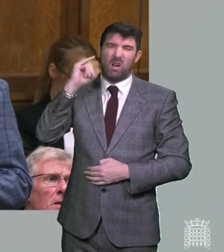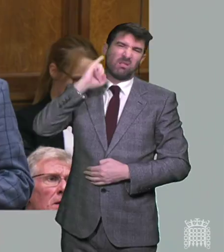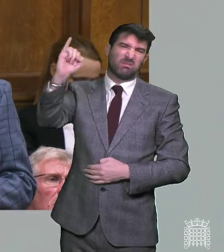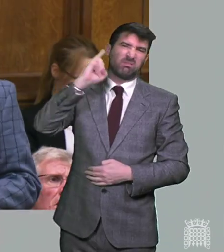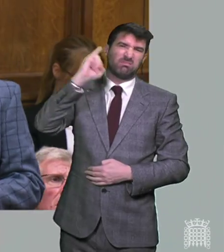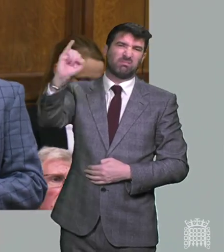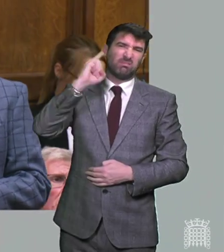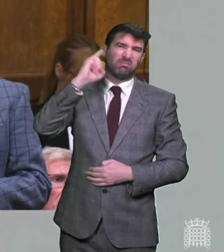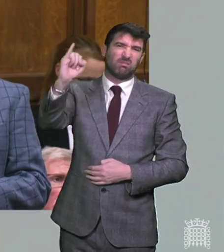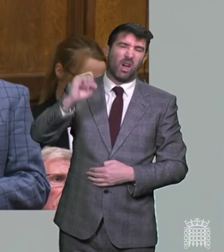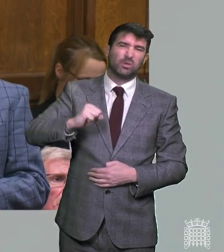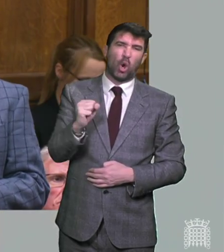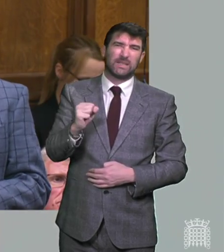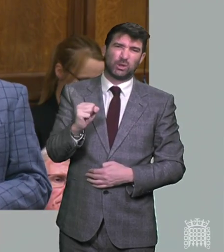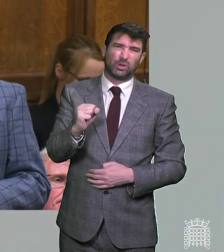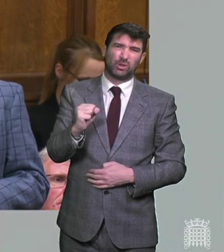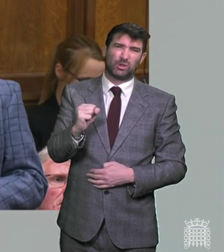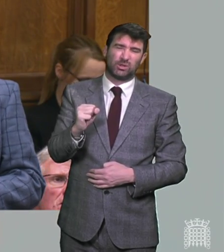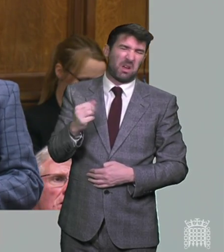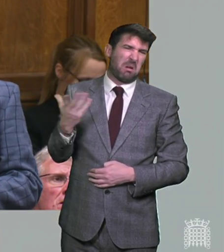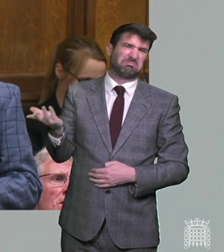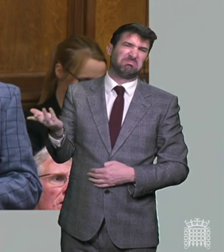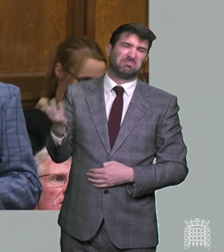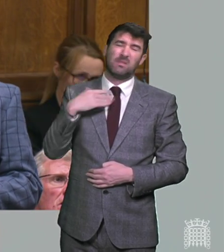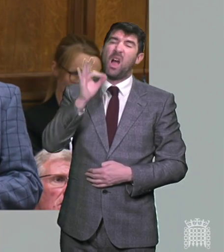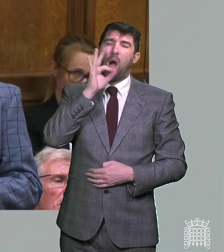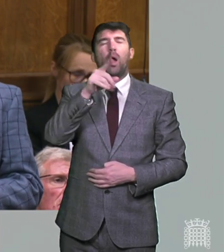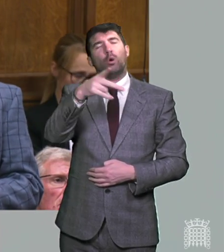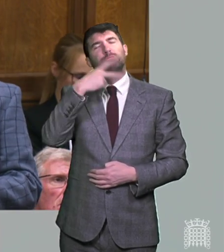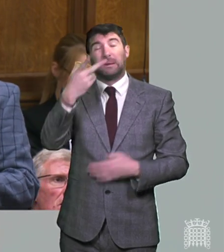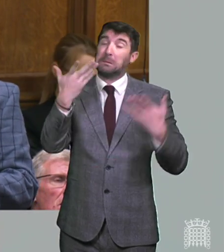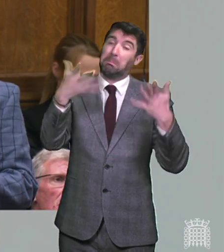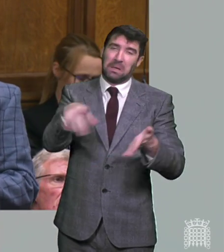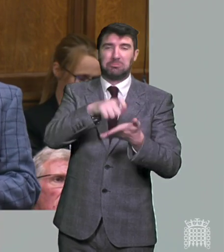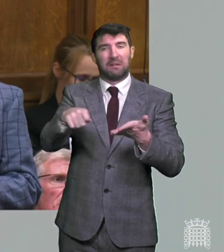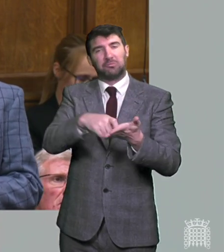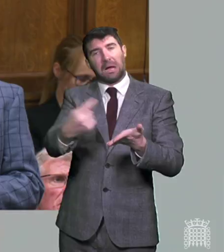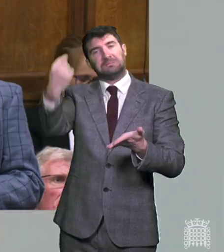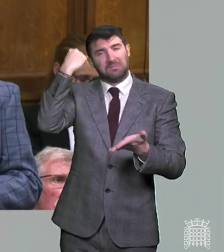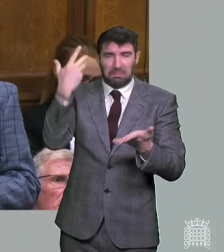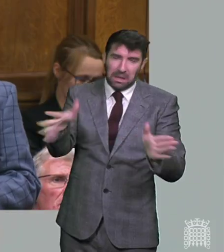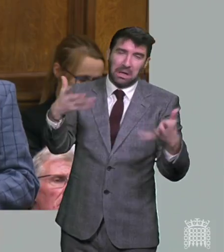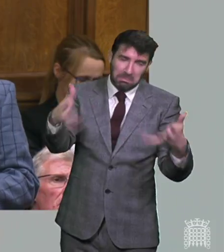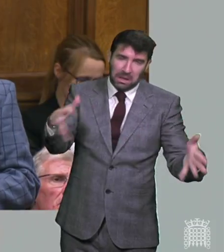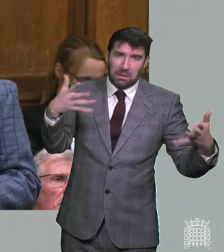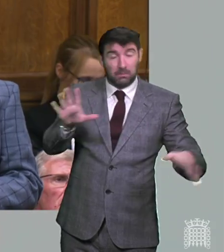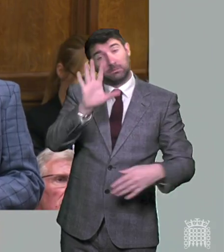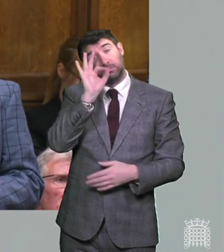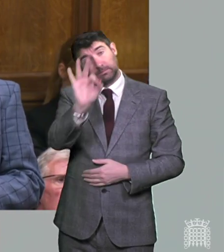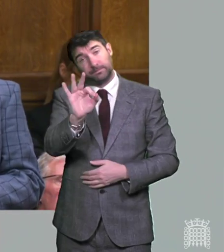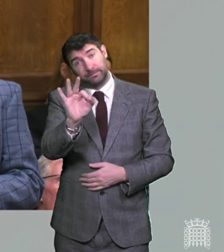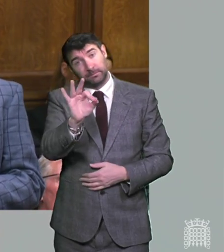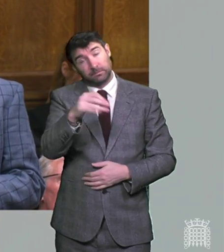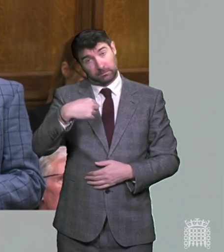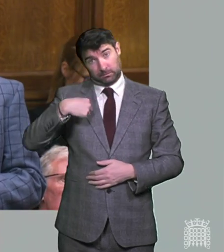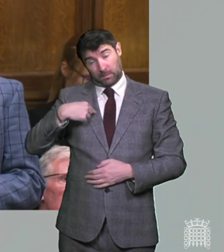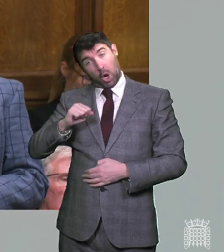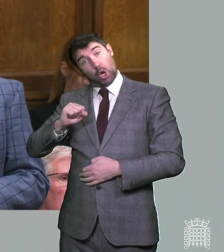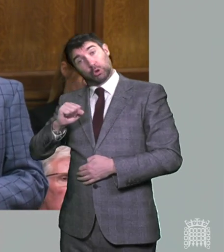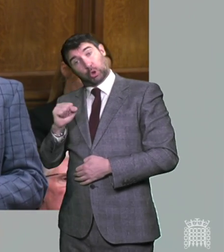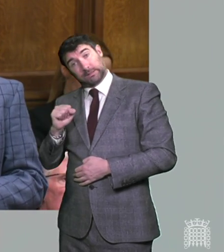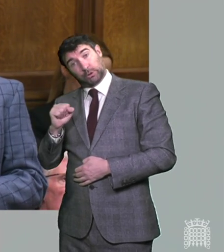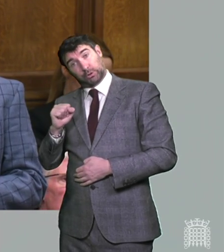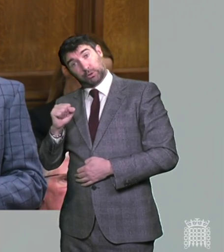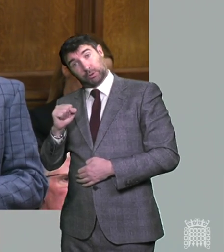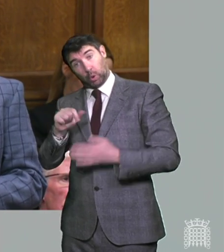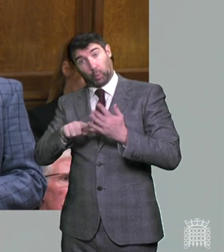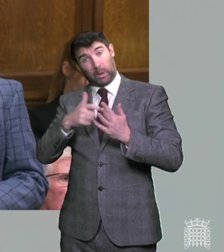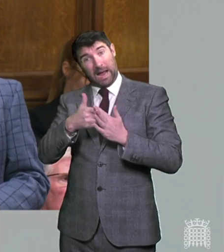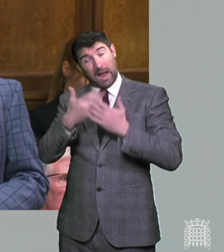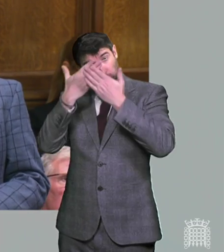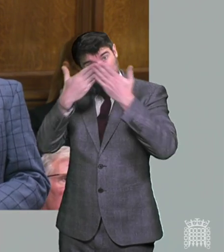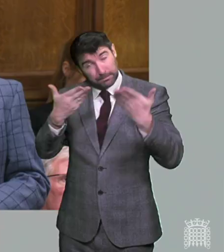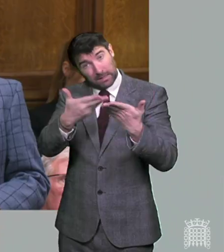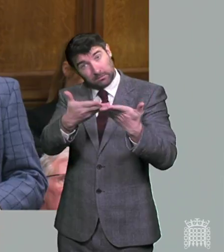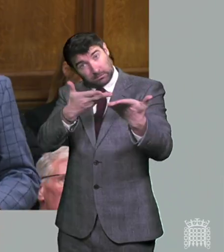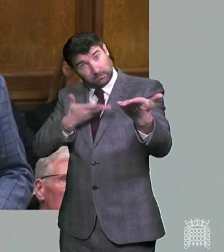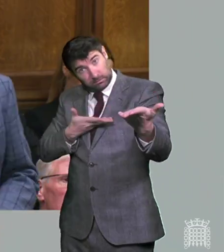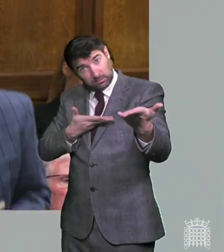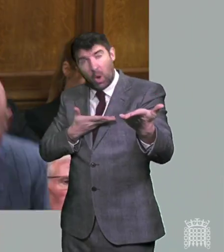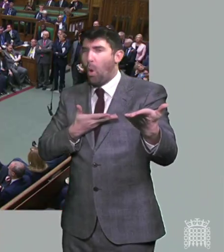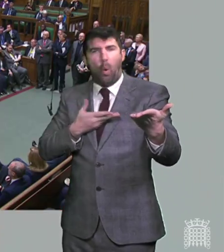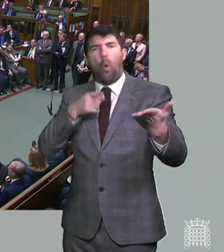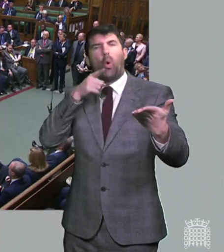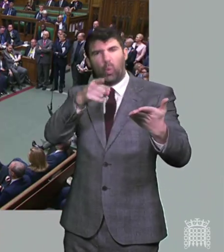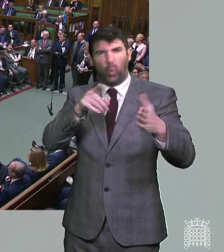hostility towards Scotland's democracy. Without falling back on the “you’ve had your vote” trope, can the Prime Minister tell me this: is Scotland in a voluntary and respectful union of equals, as was claimed in 2014, or are we hostages in a territorial British colony?